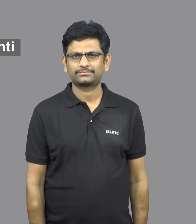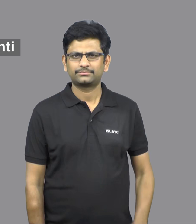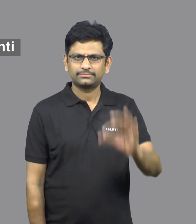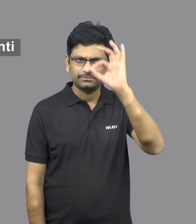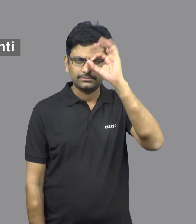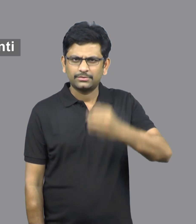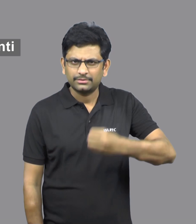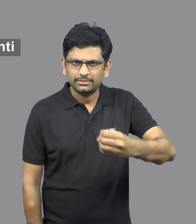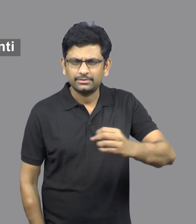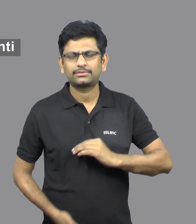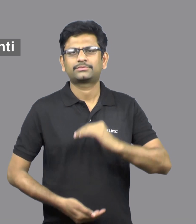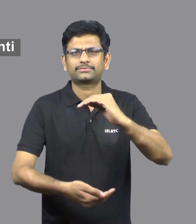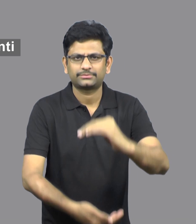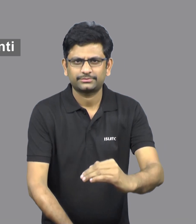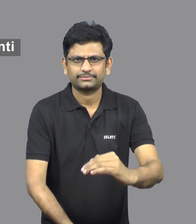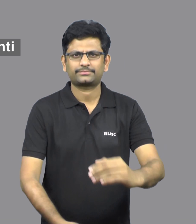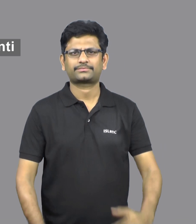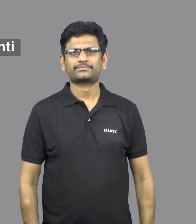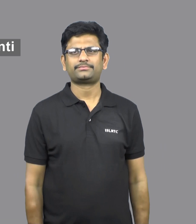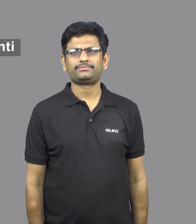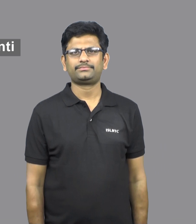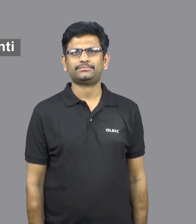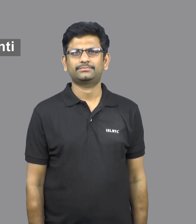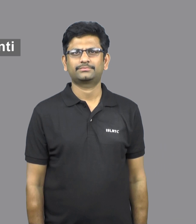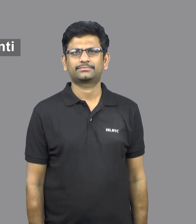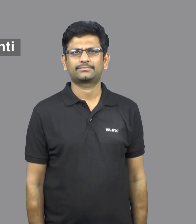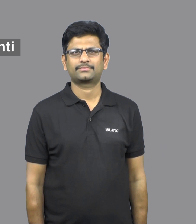Gandhi Jayanti